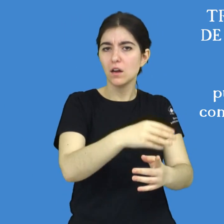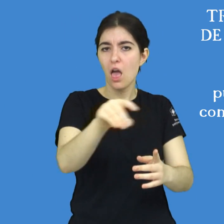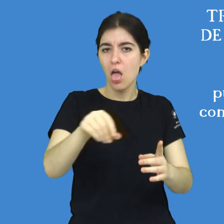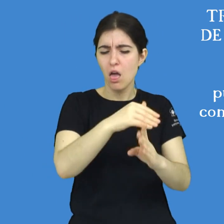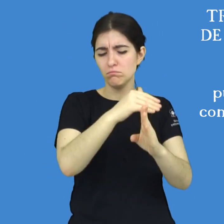azúcar